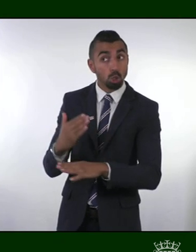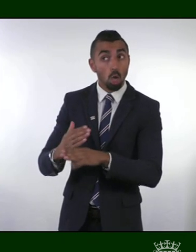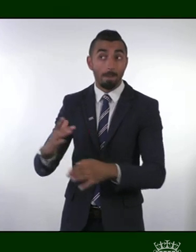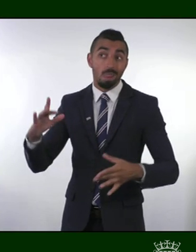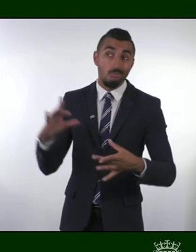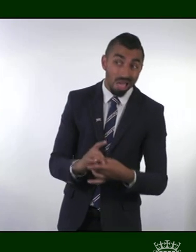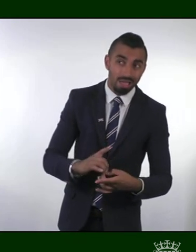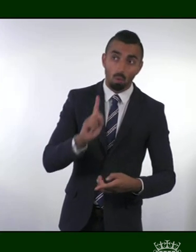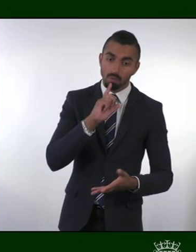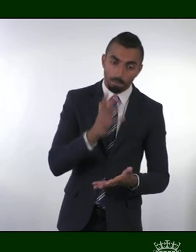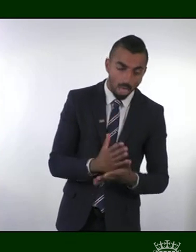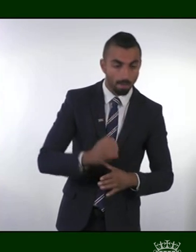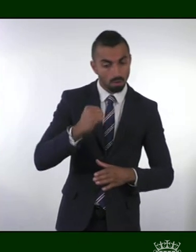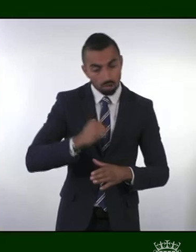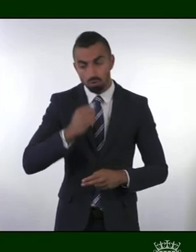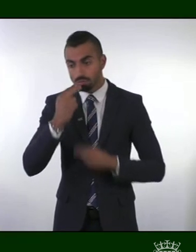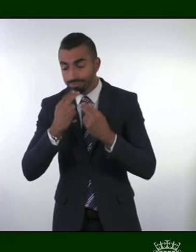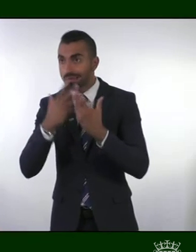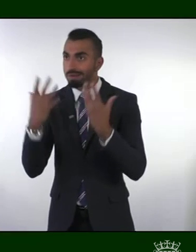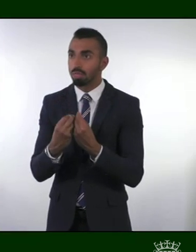They need our support, so let us get out there this summer.